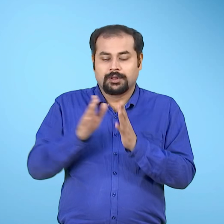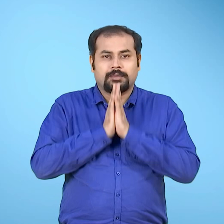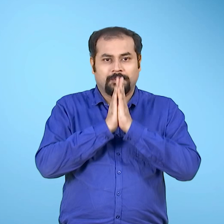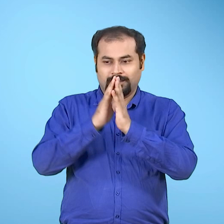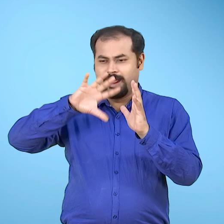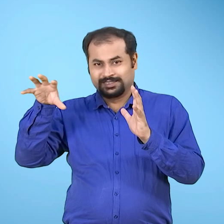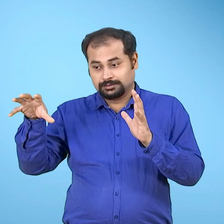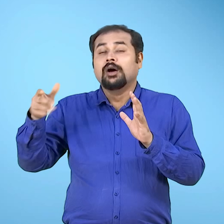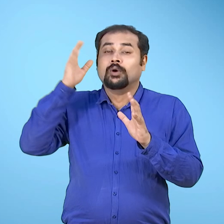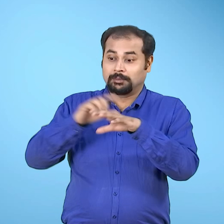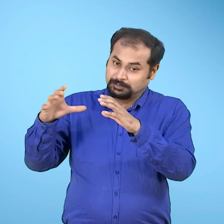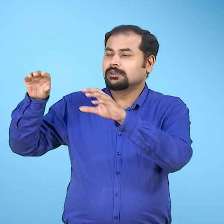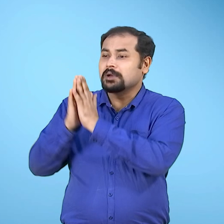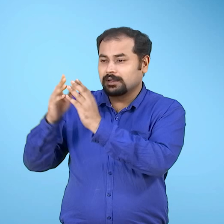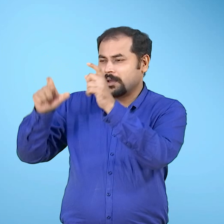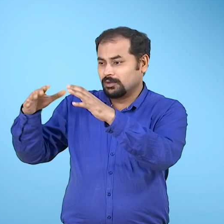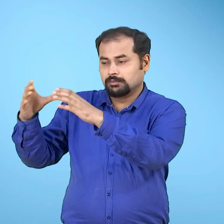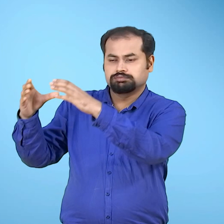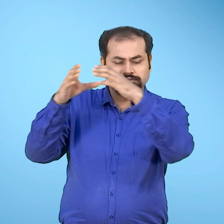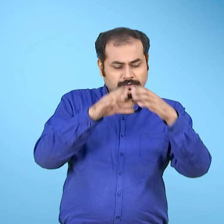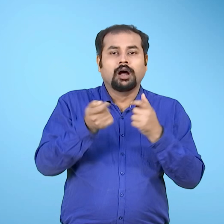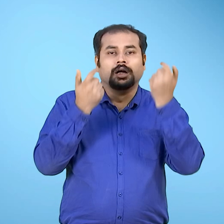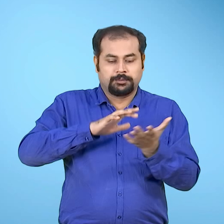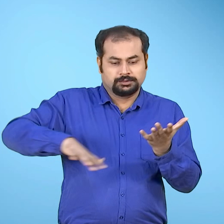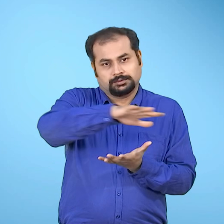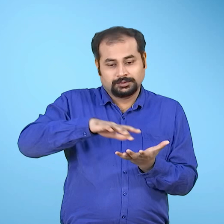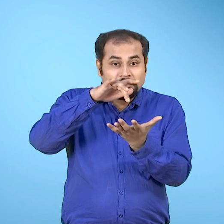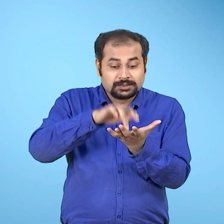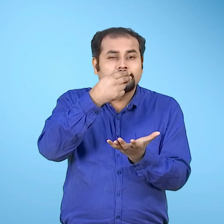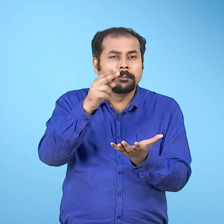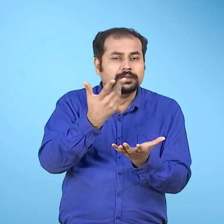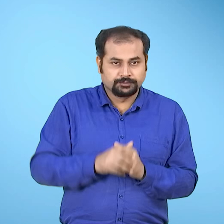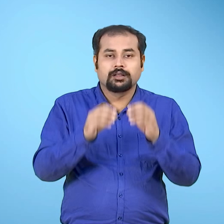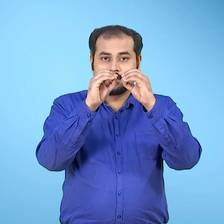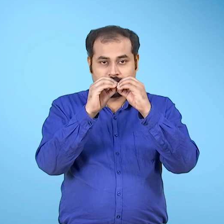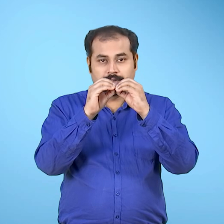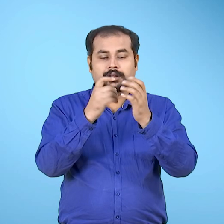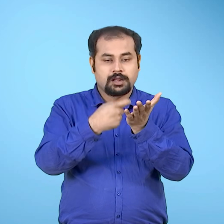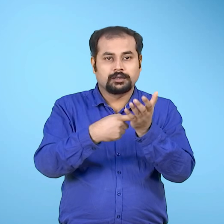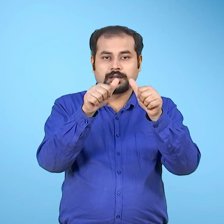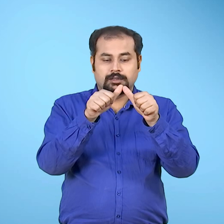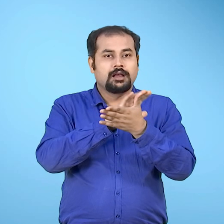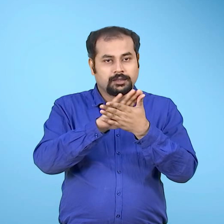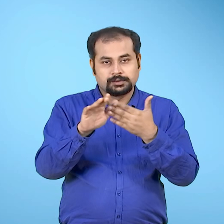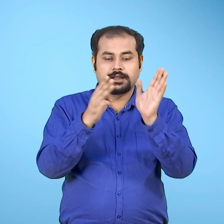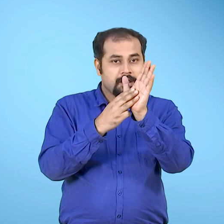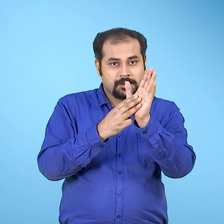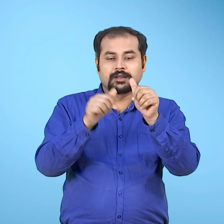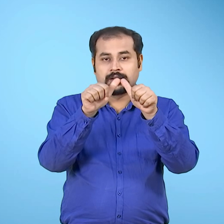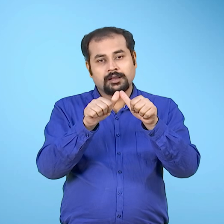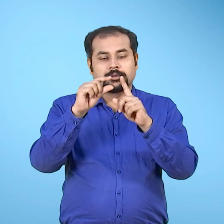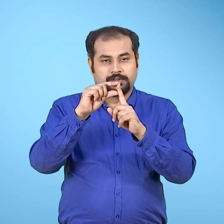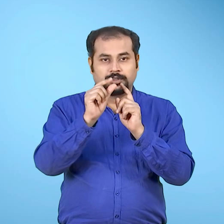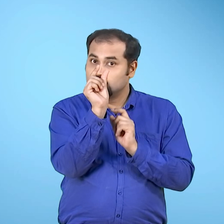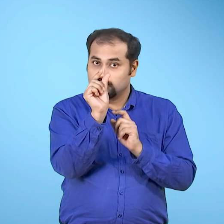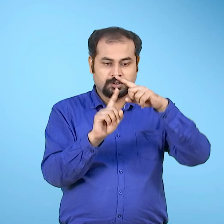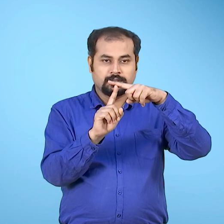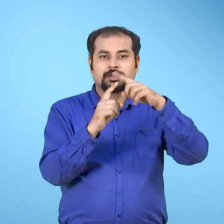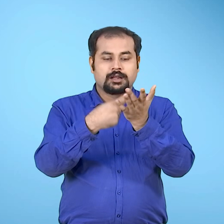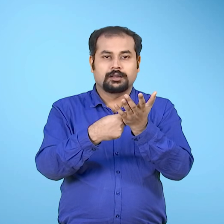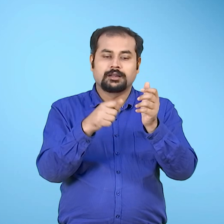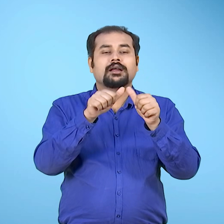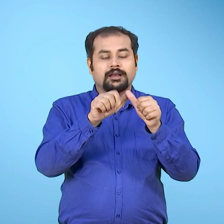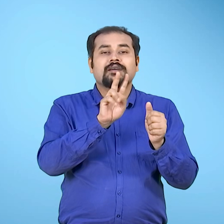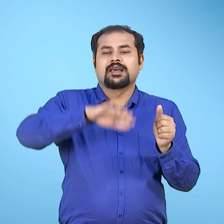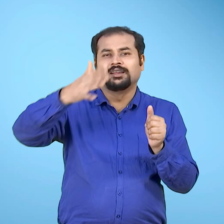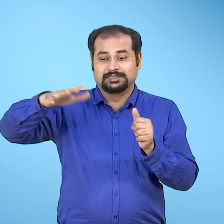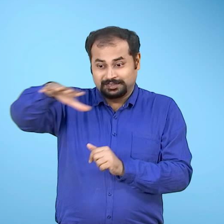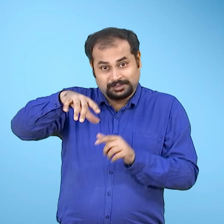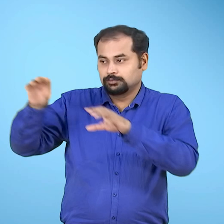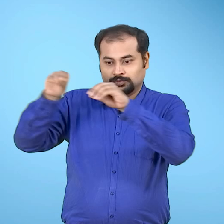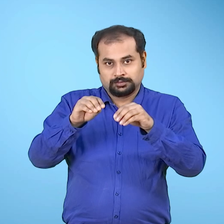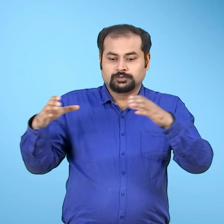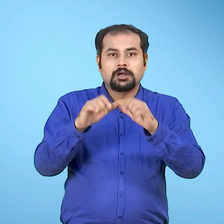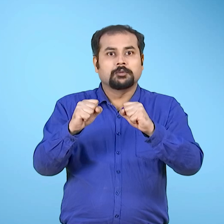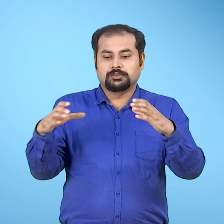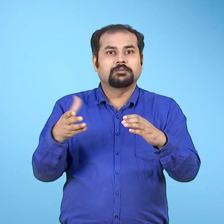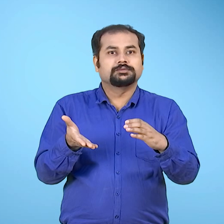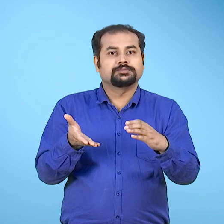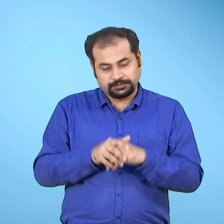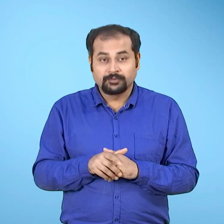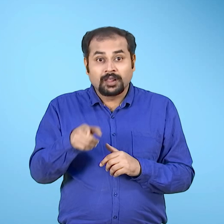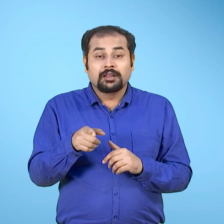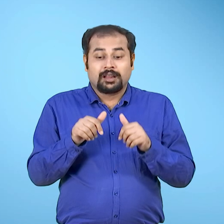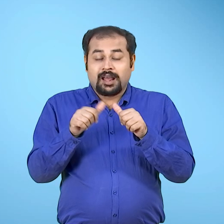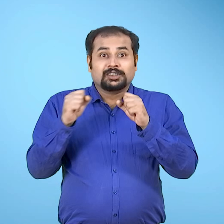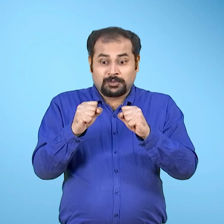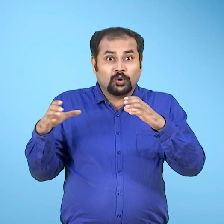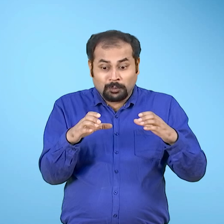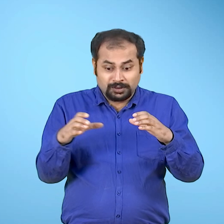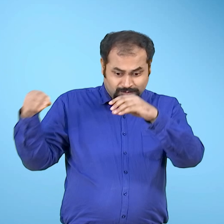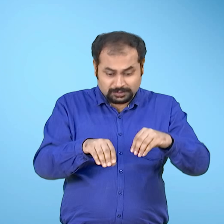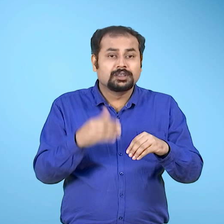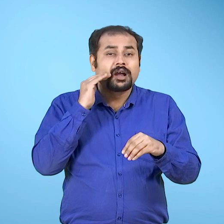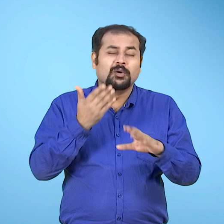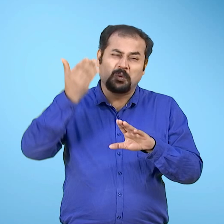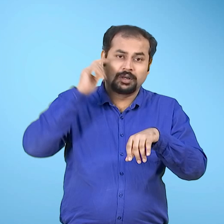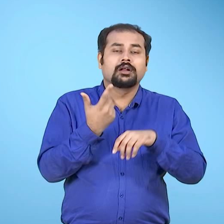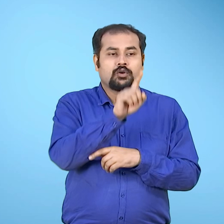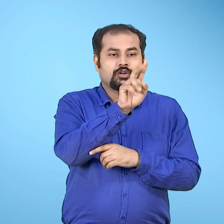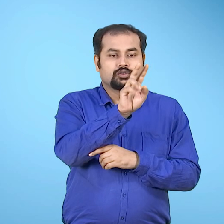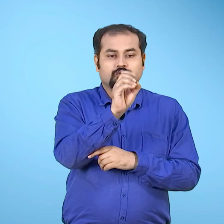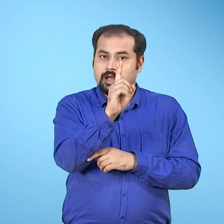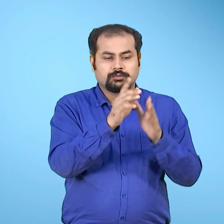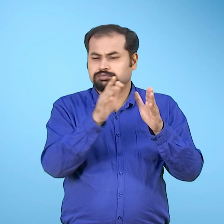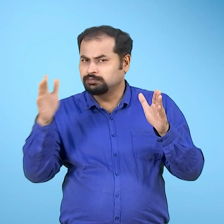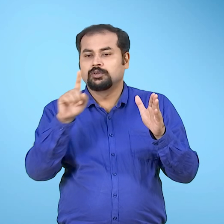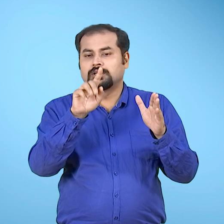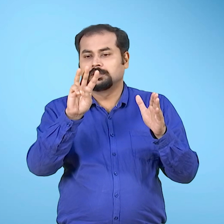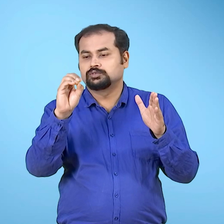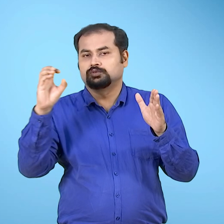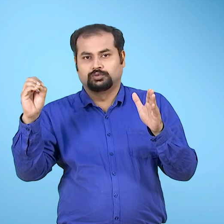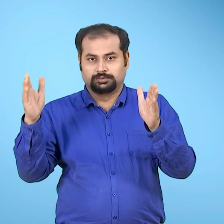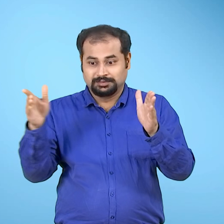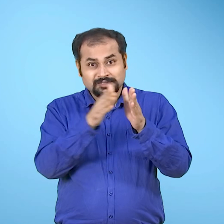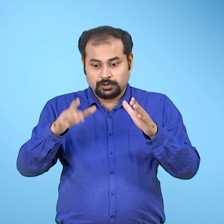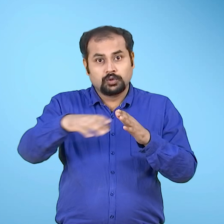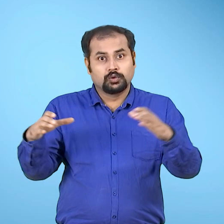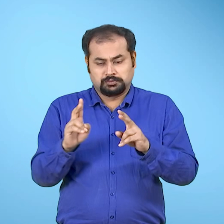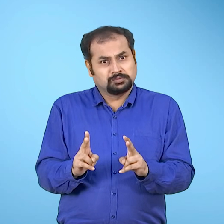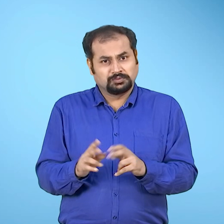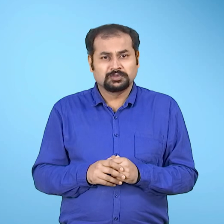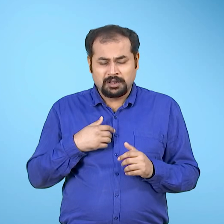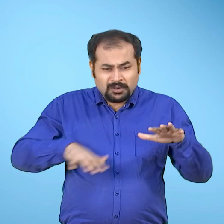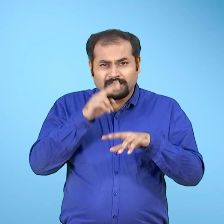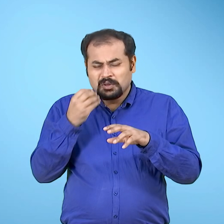Myanmar in the thirteenth century.